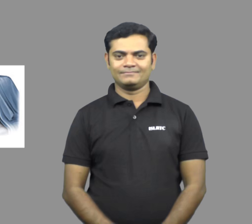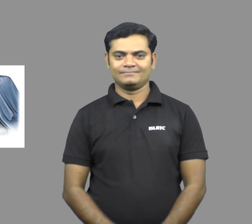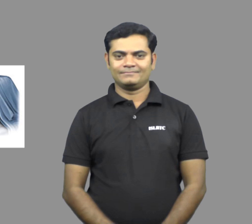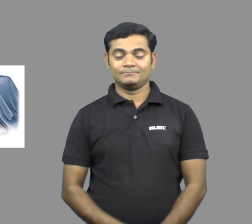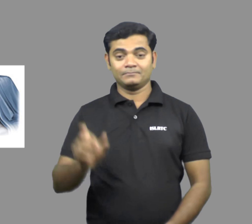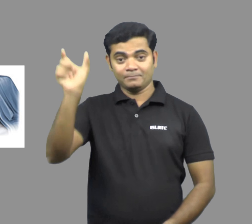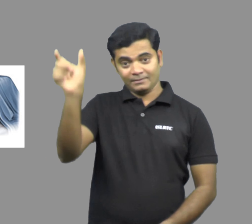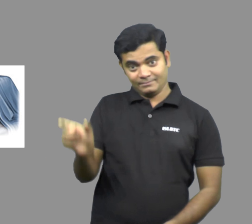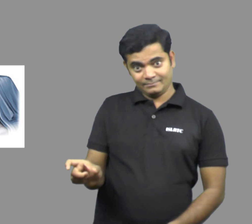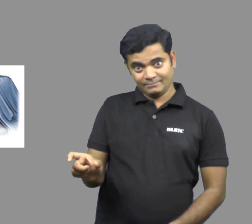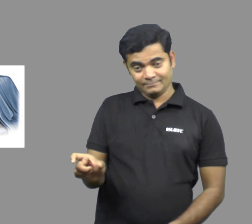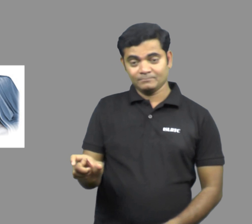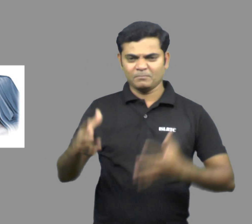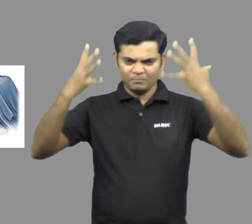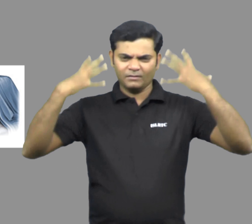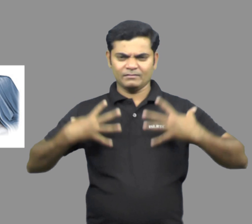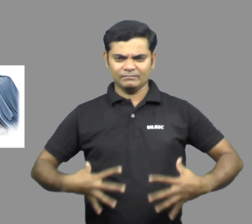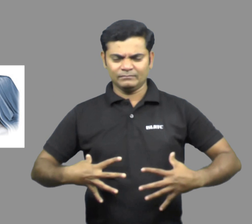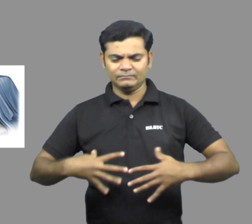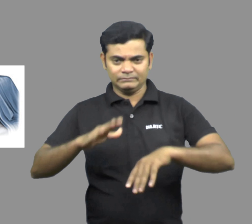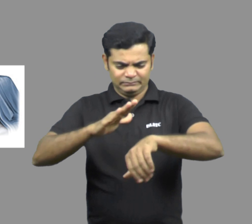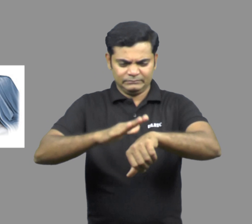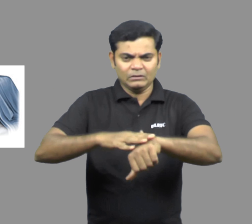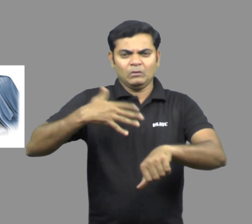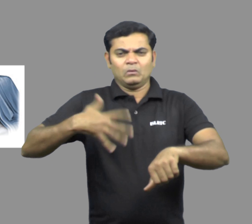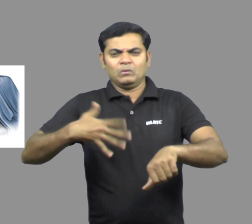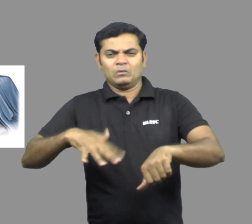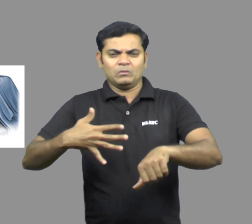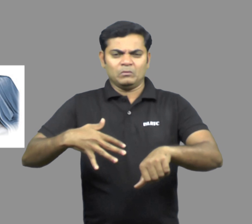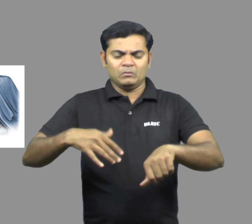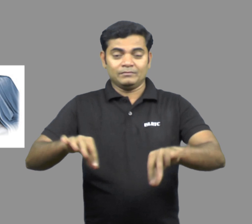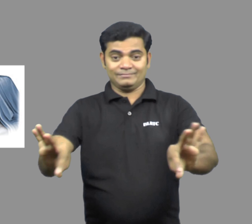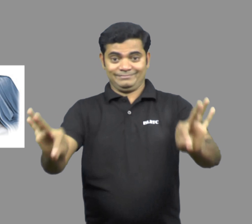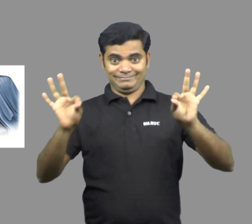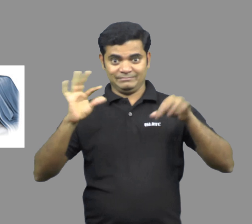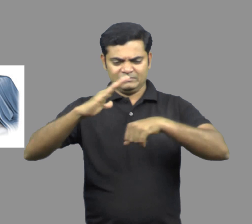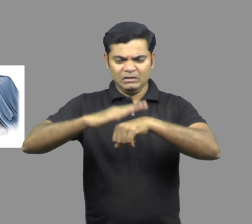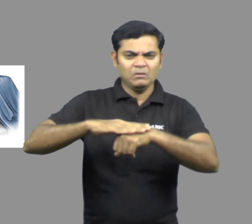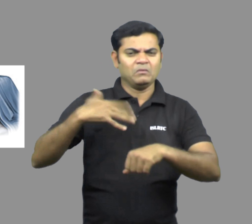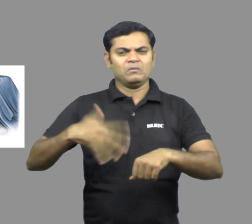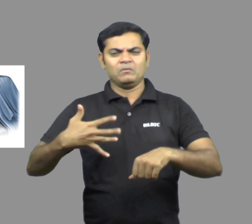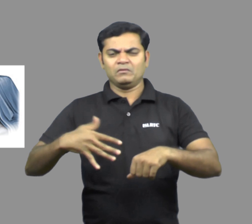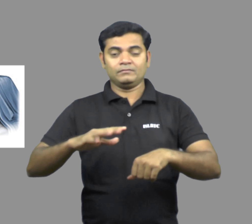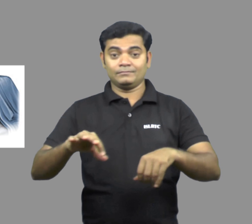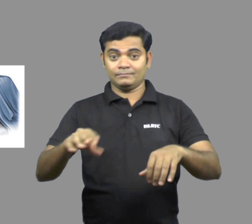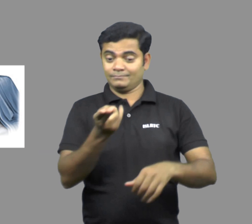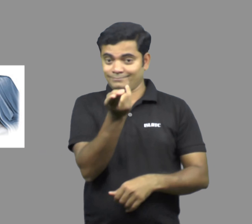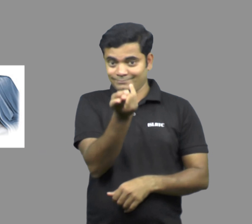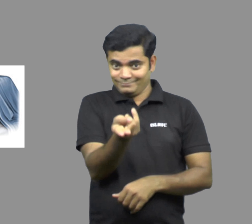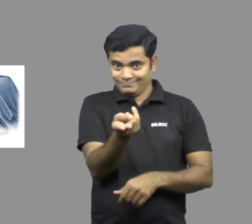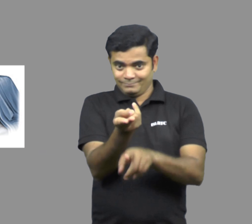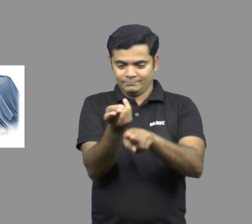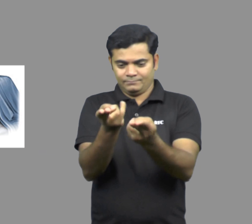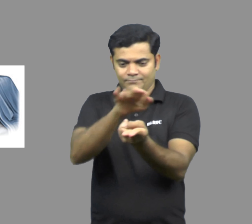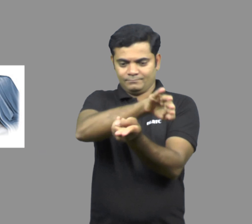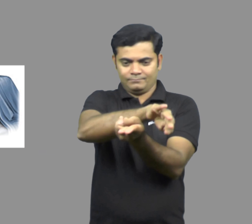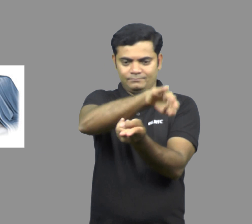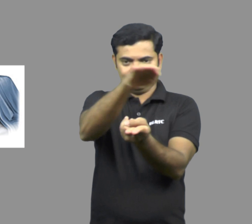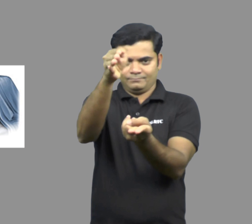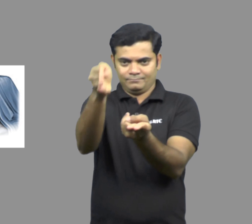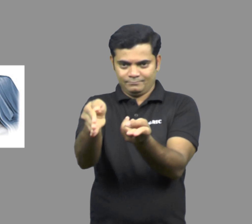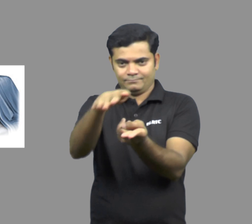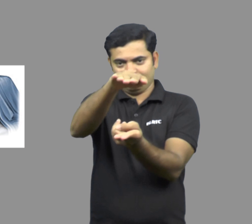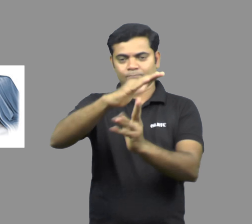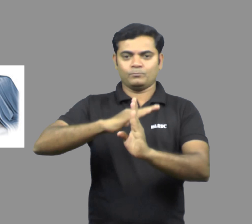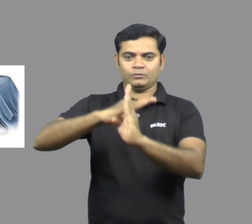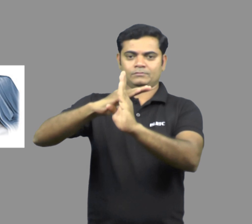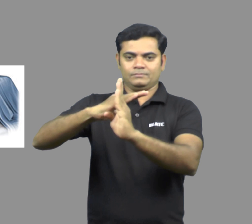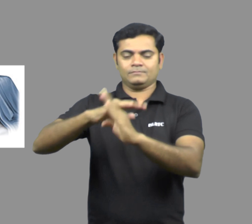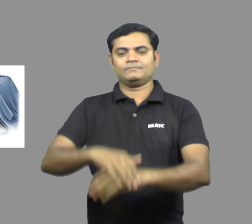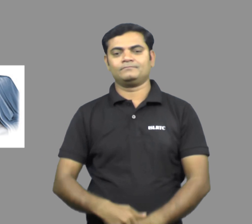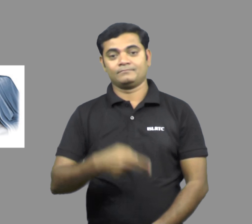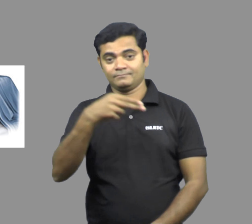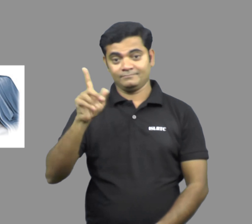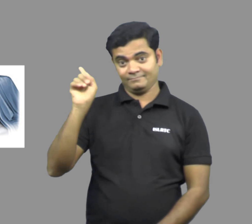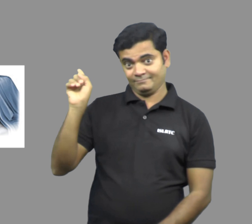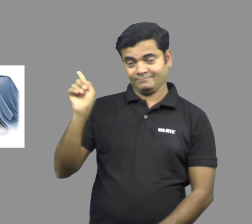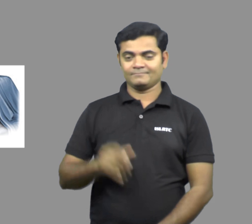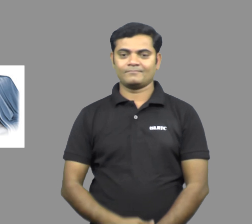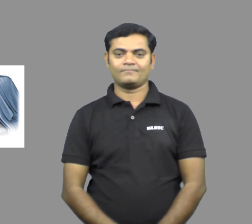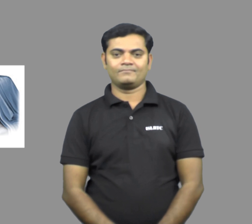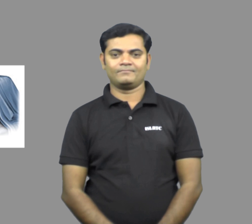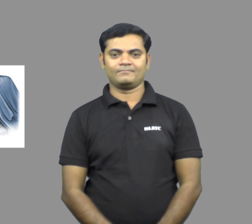Bed Cradle